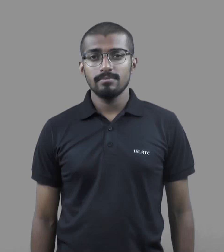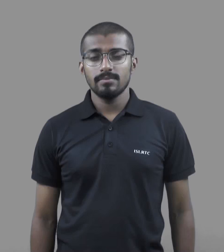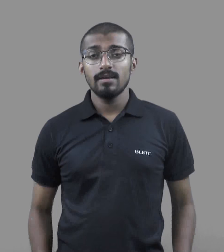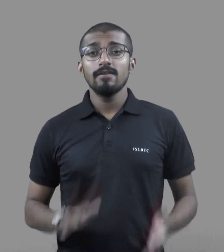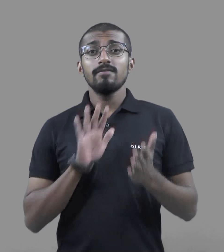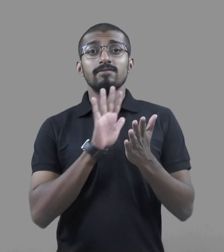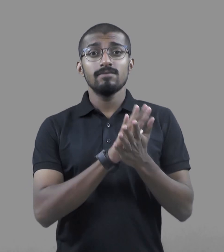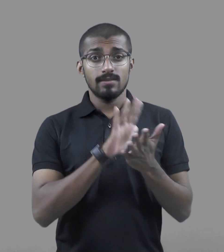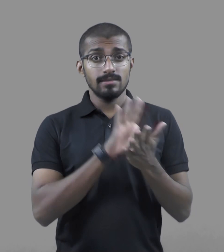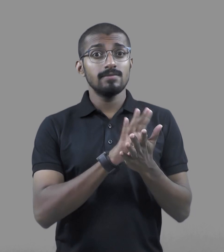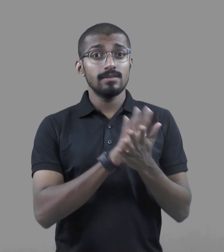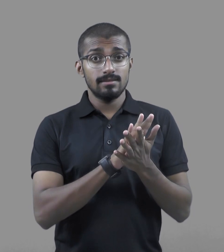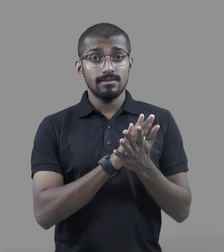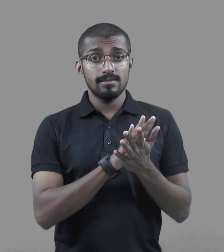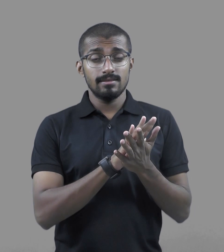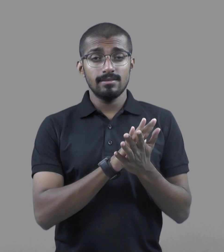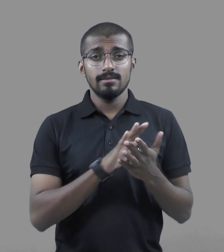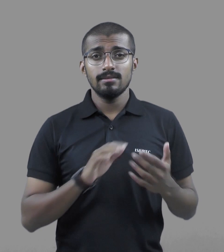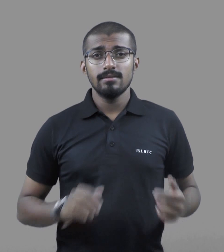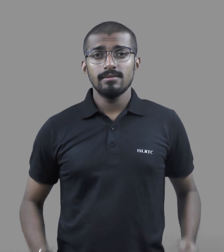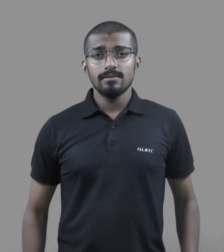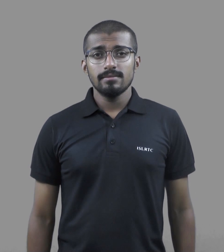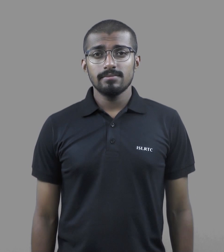Festival